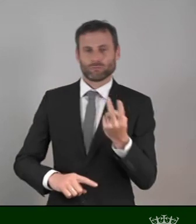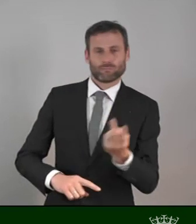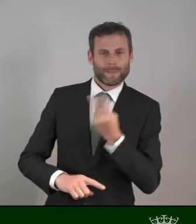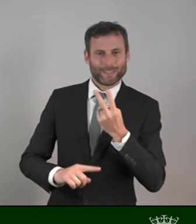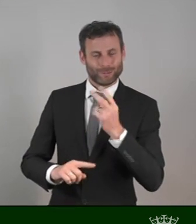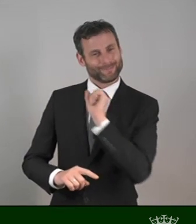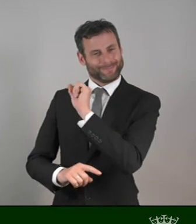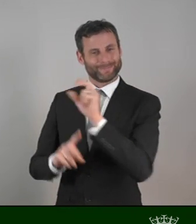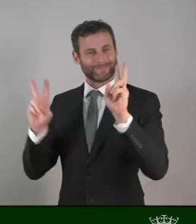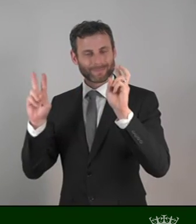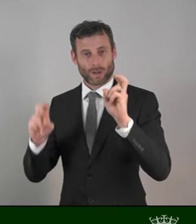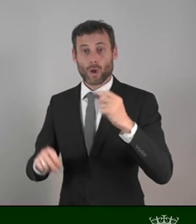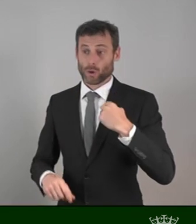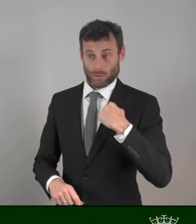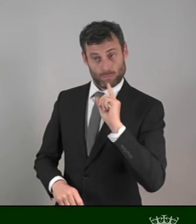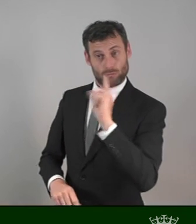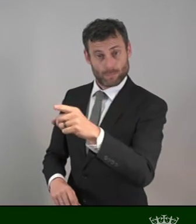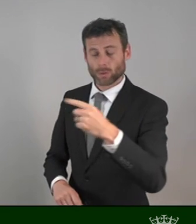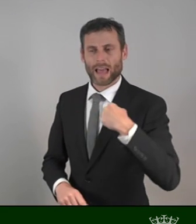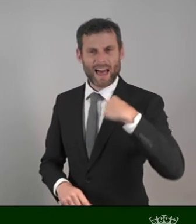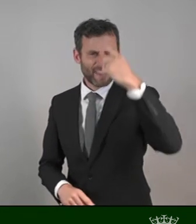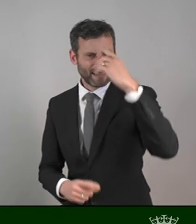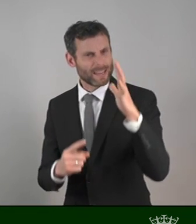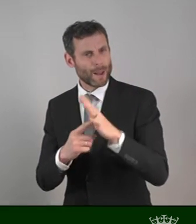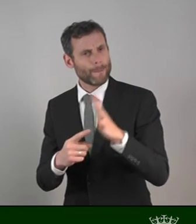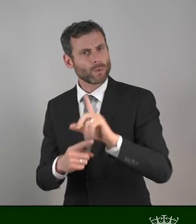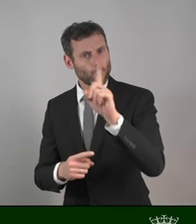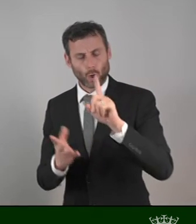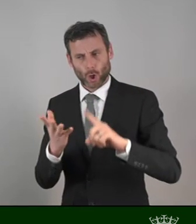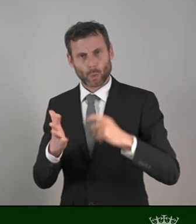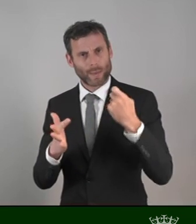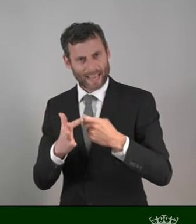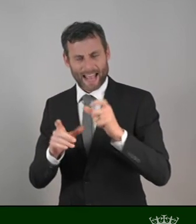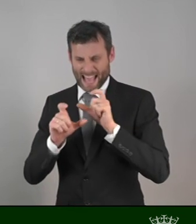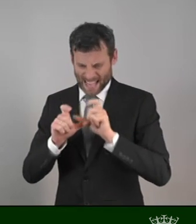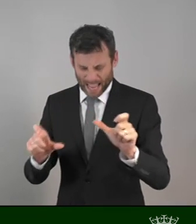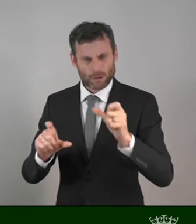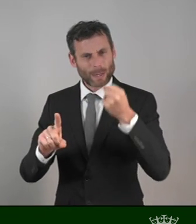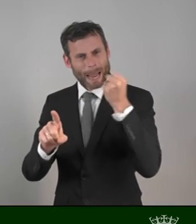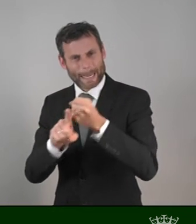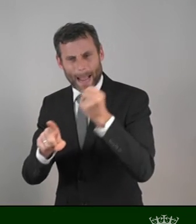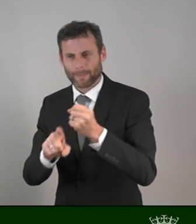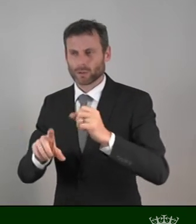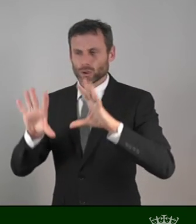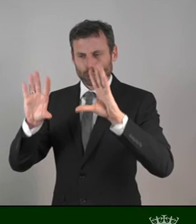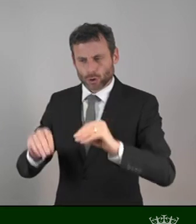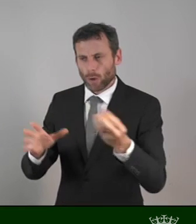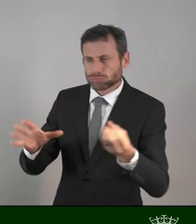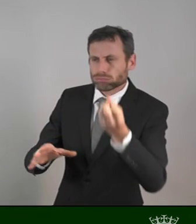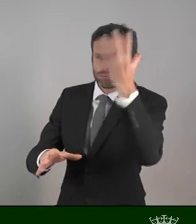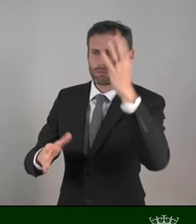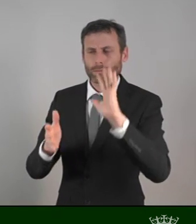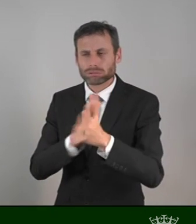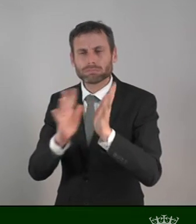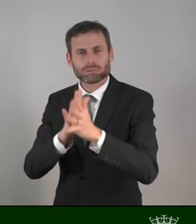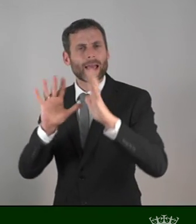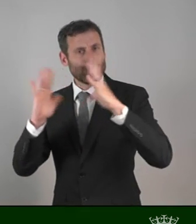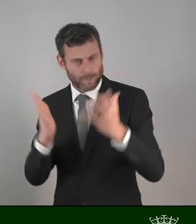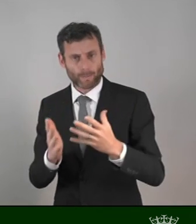I do think it important that the UK continues to campaign against hydrocarbon emissions of all kinds, as we do.